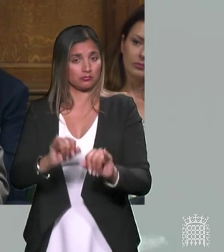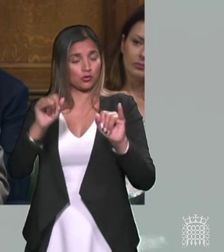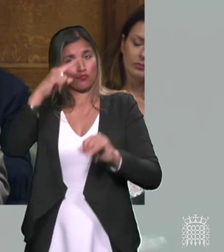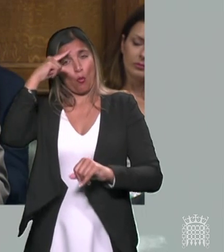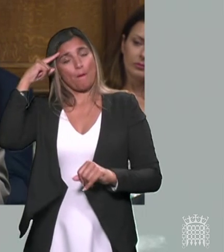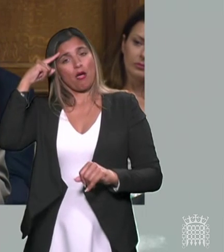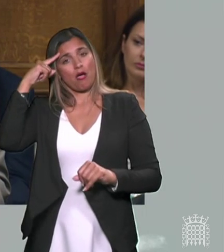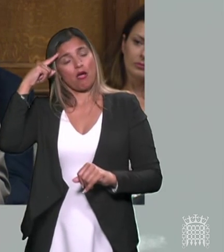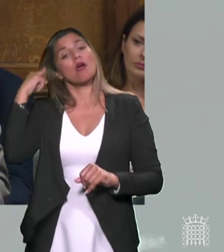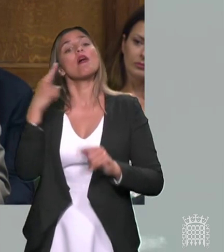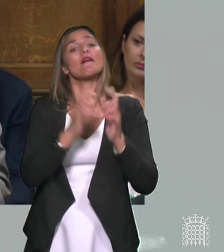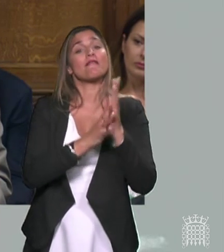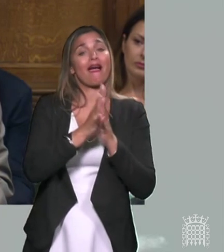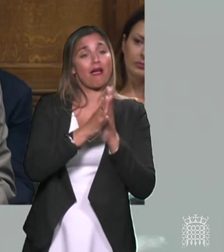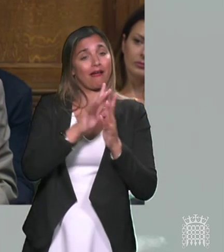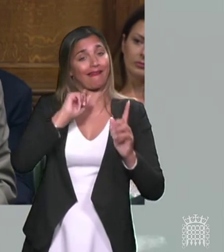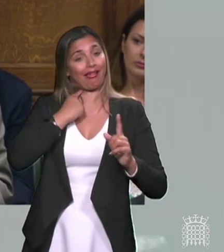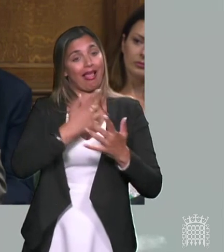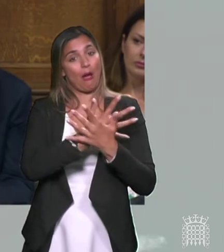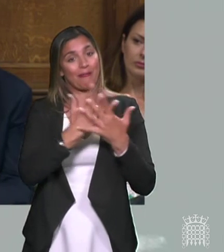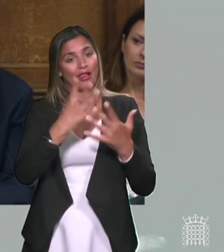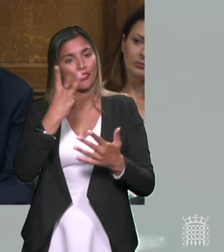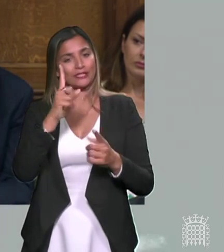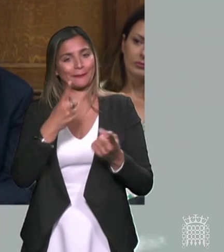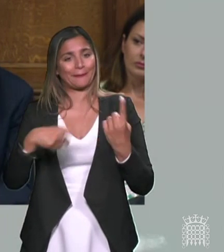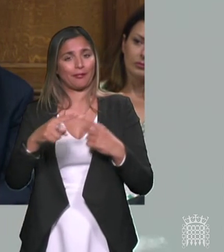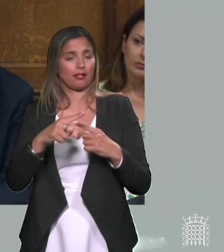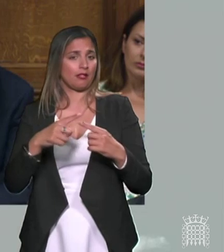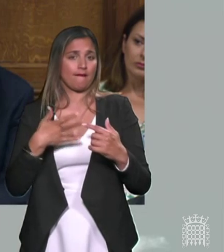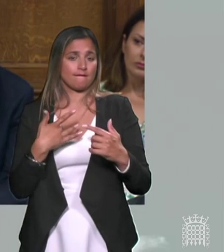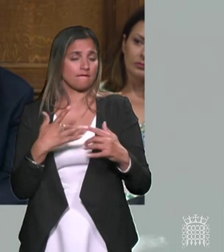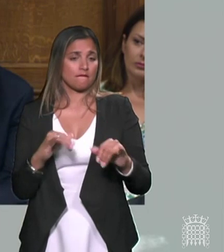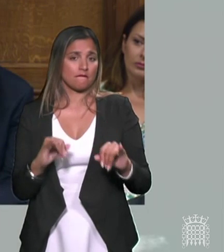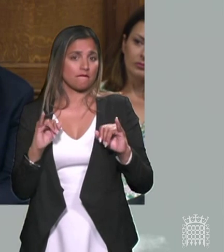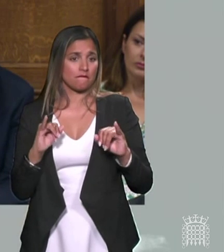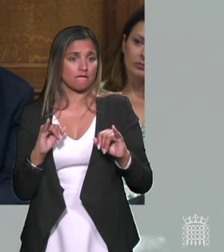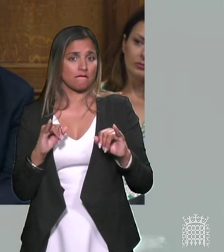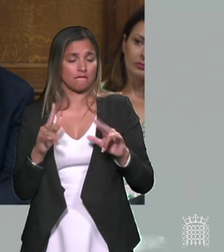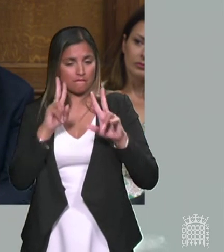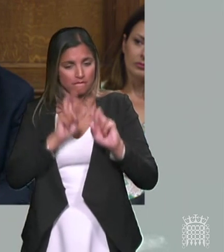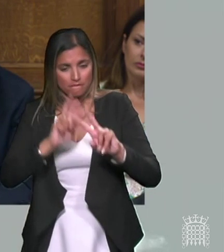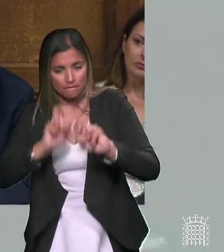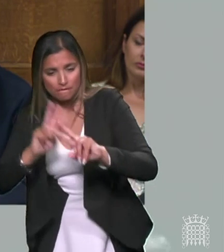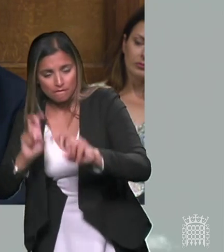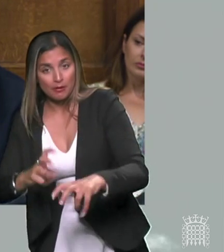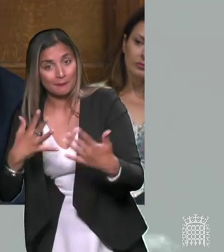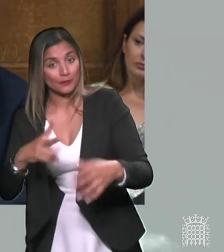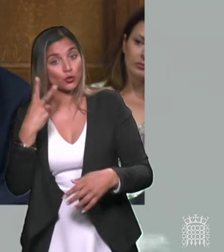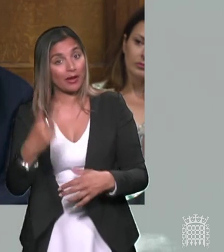The fire cost 13 people their lives and has been the subject of two inquests, both of which were inconclusive.